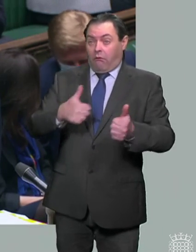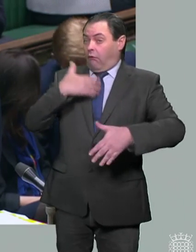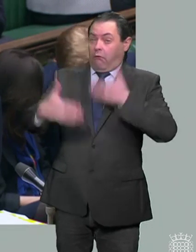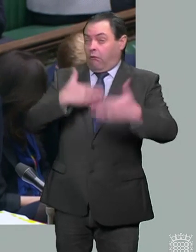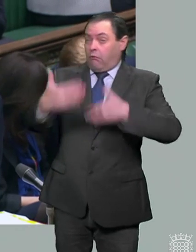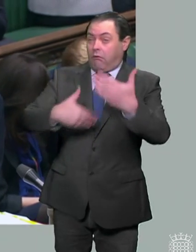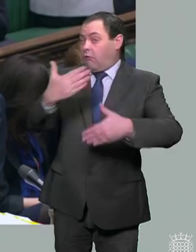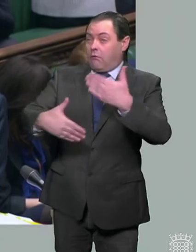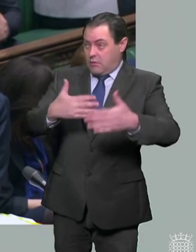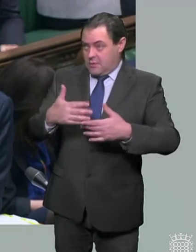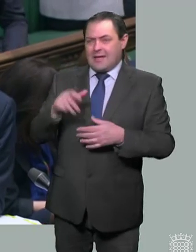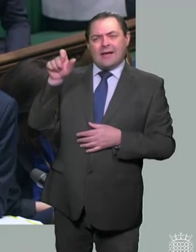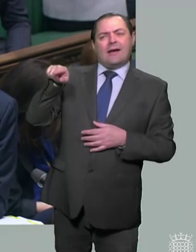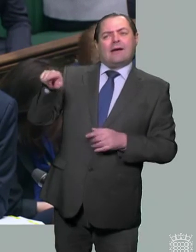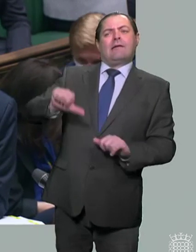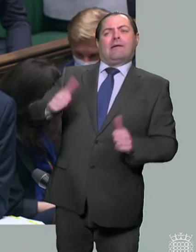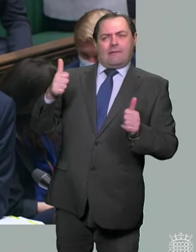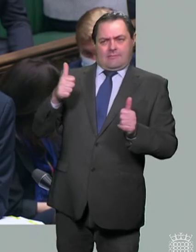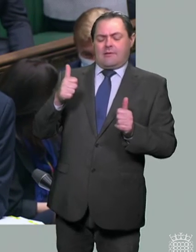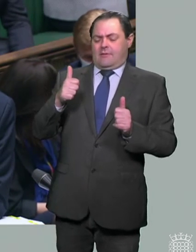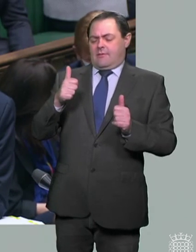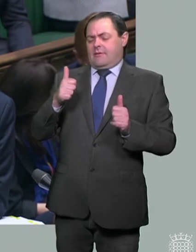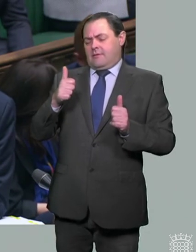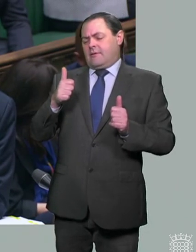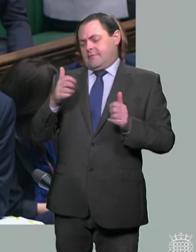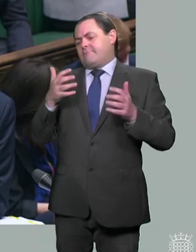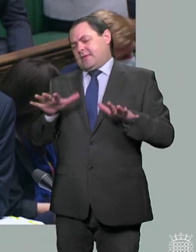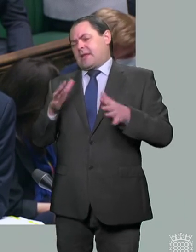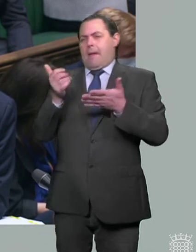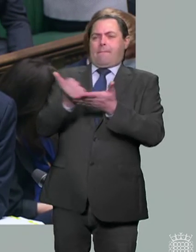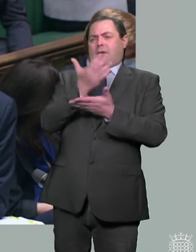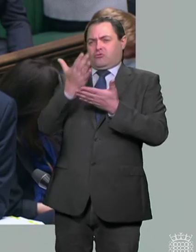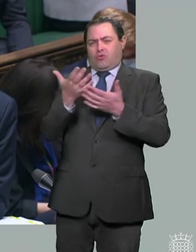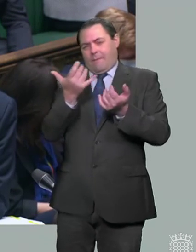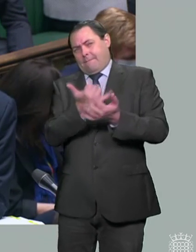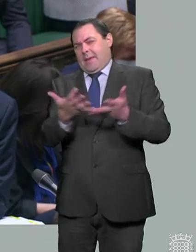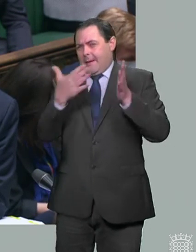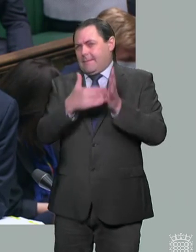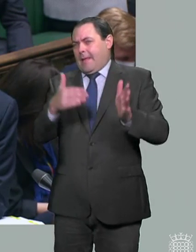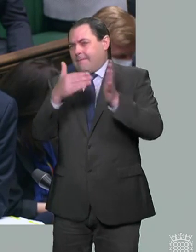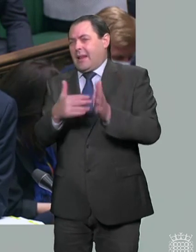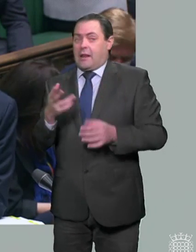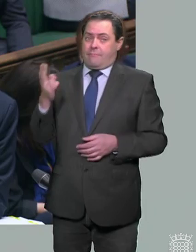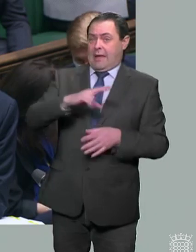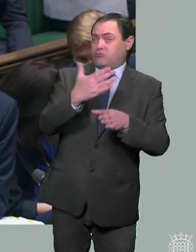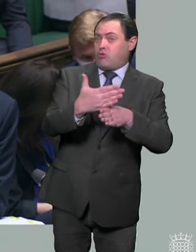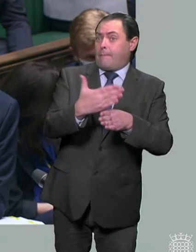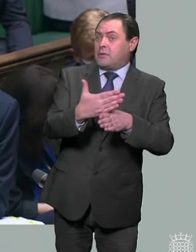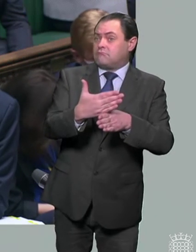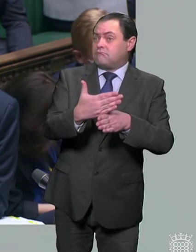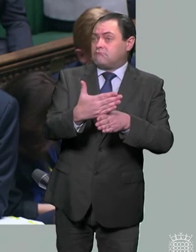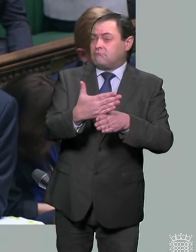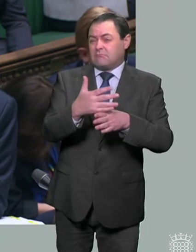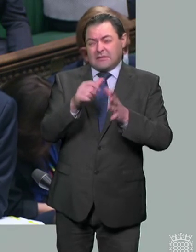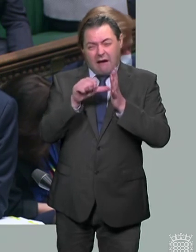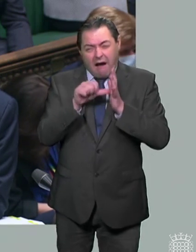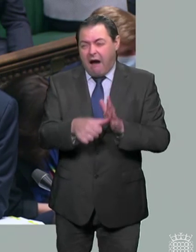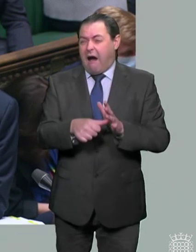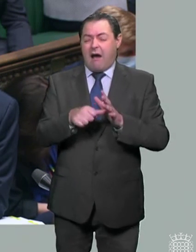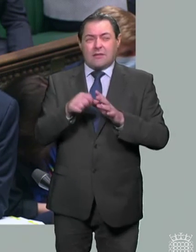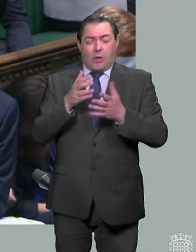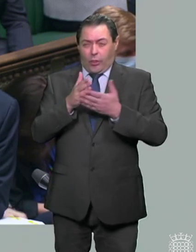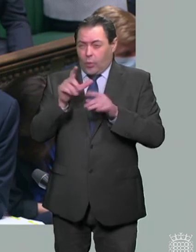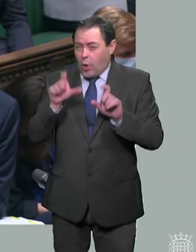It has performed miracles. Among the things that it has achieved is helping to get millions of people effectively back into employment, in spite of all the difficulties that we have faced.